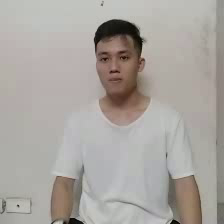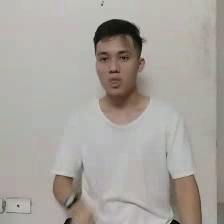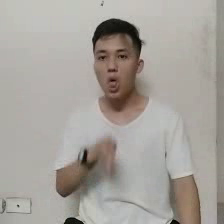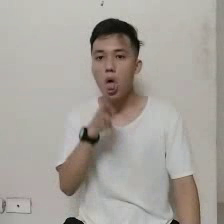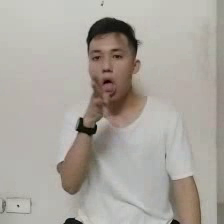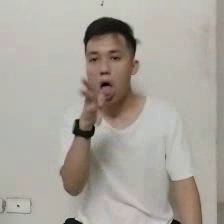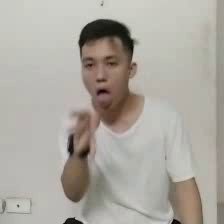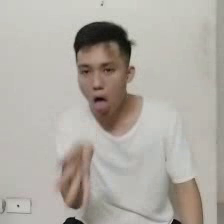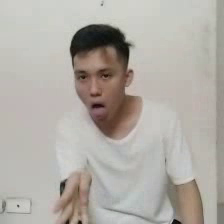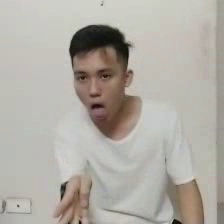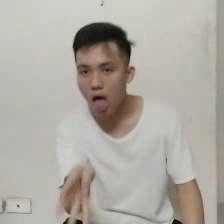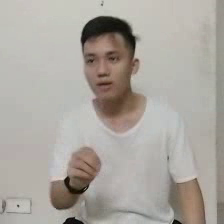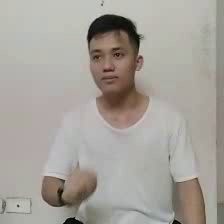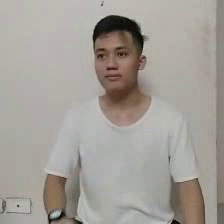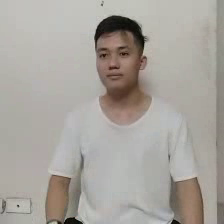Nôn ói